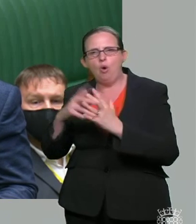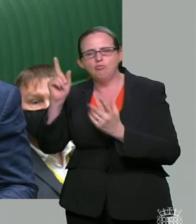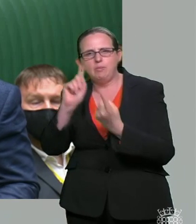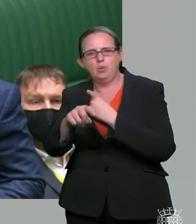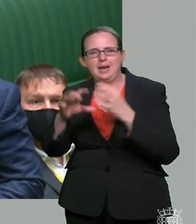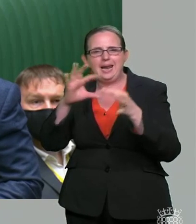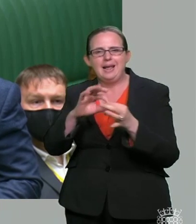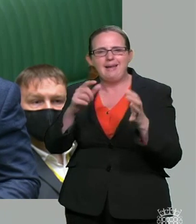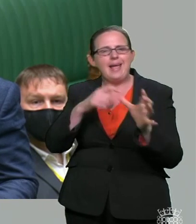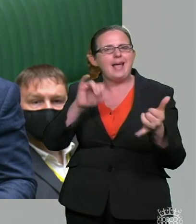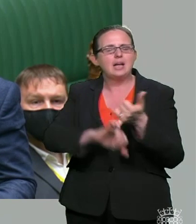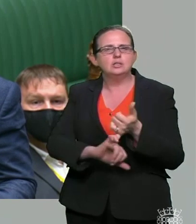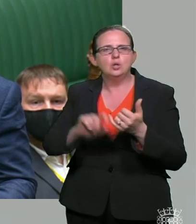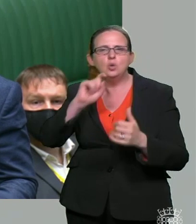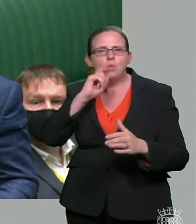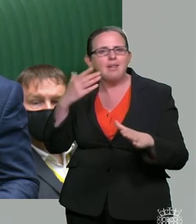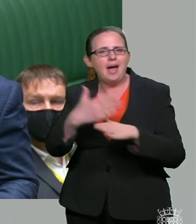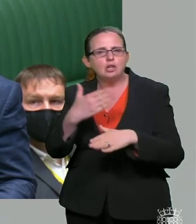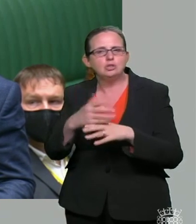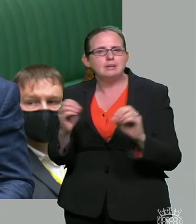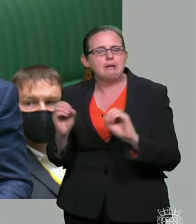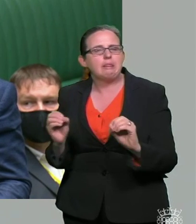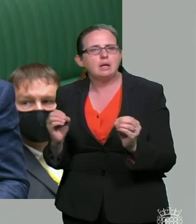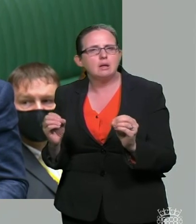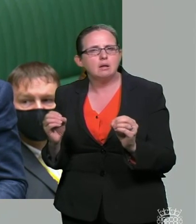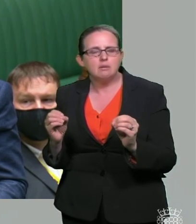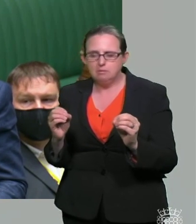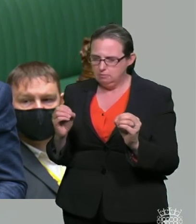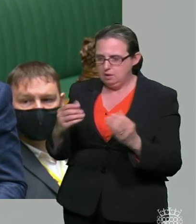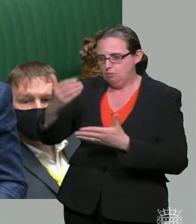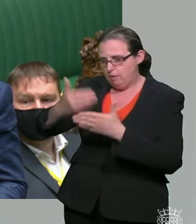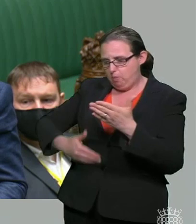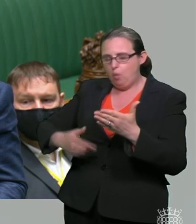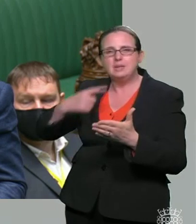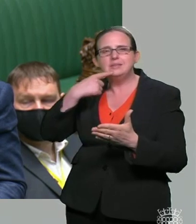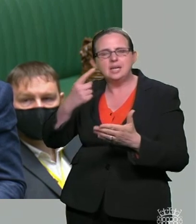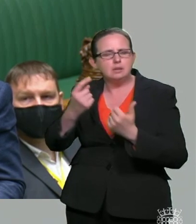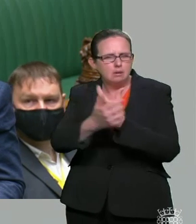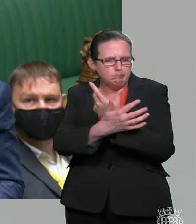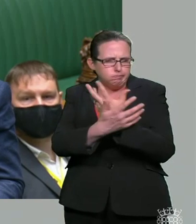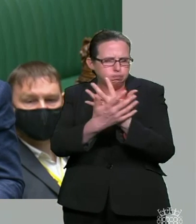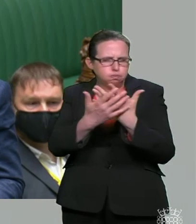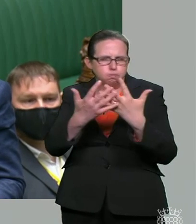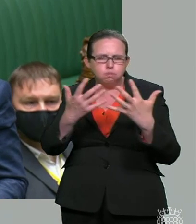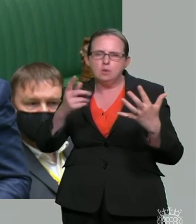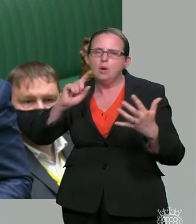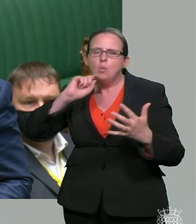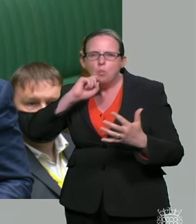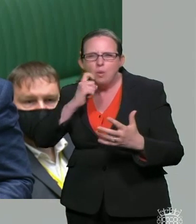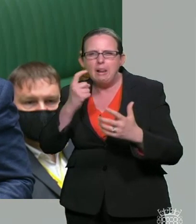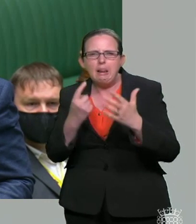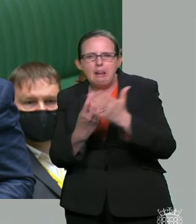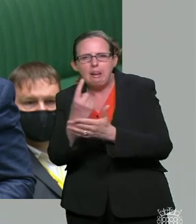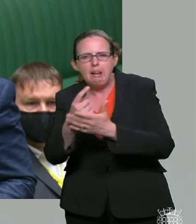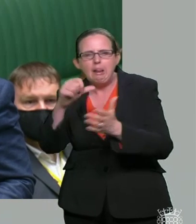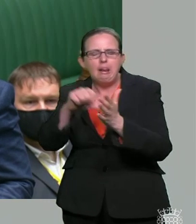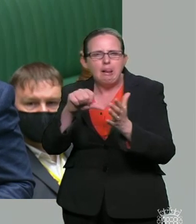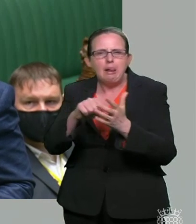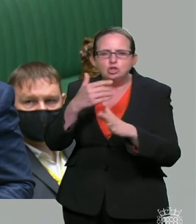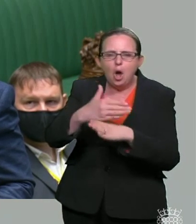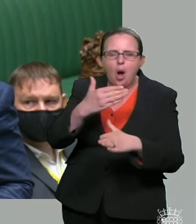They will do nothing for the hundreds of thousands already threatened or, as the ACAS report points out, for the many more who are anticipated to face fire and rehire when the furlough scheme ends.